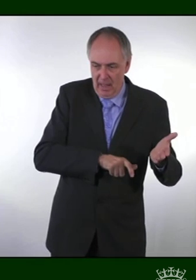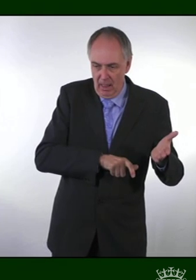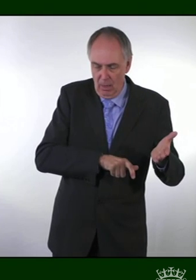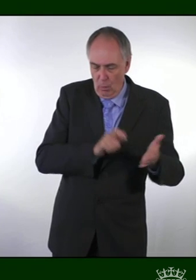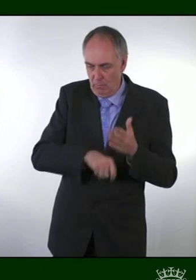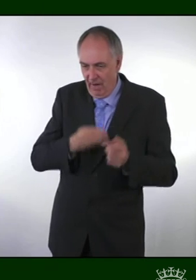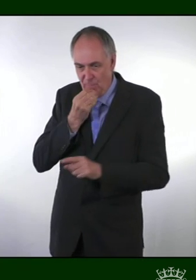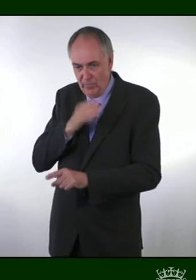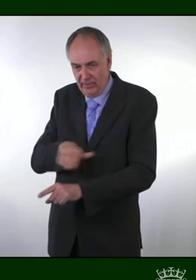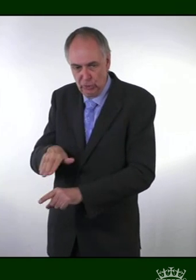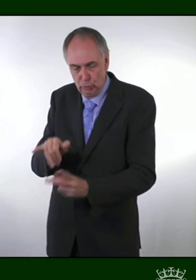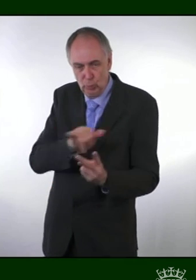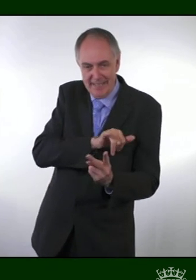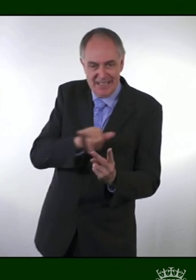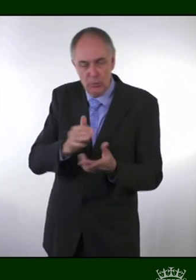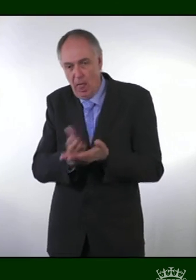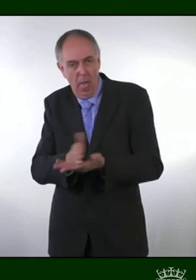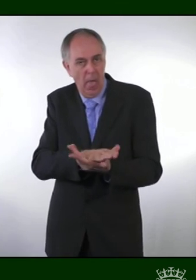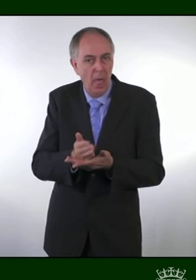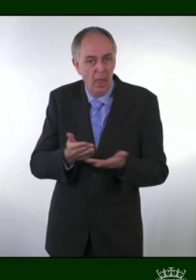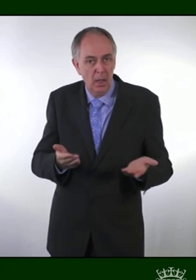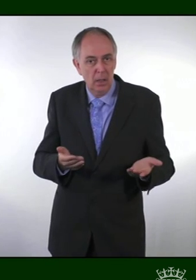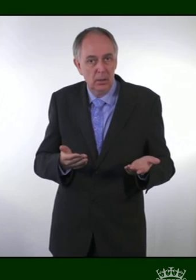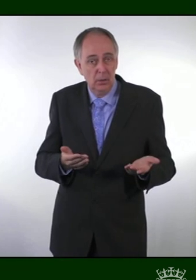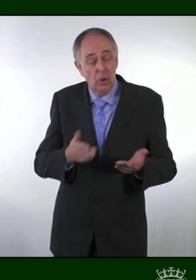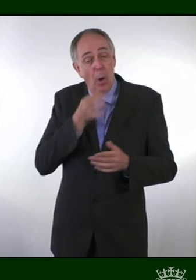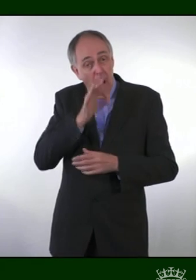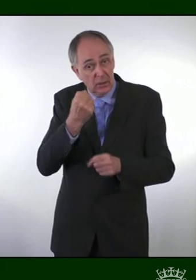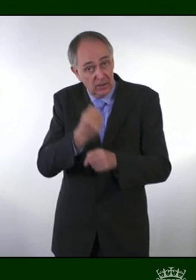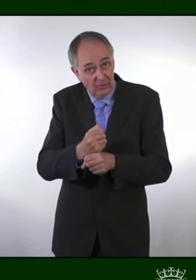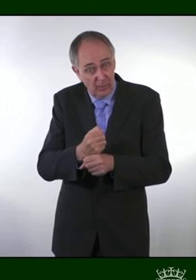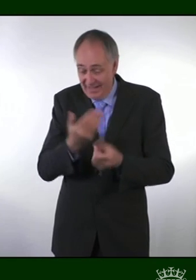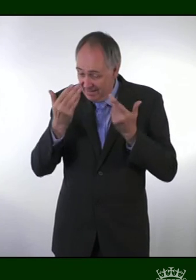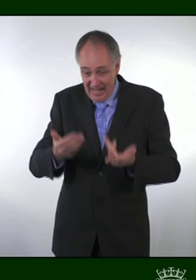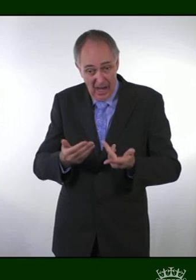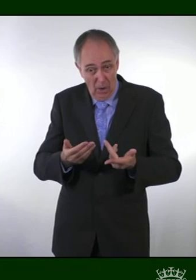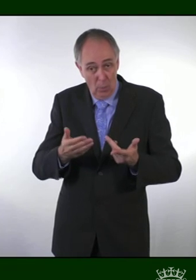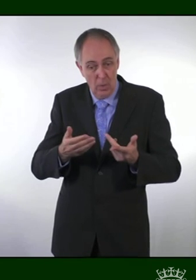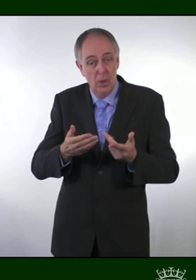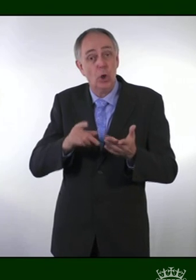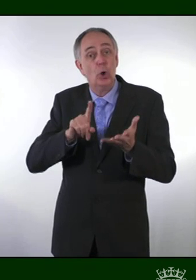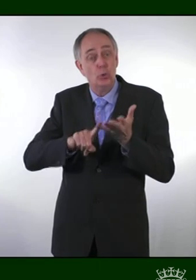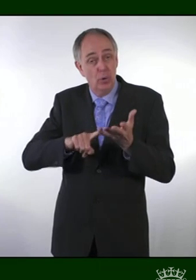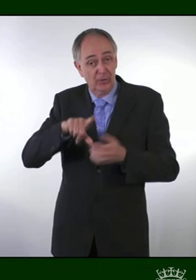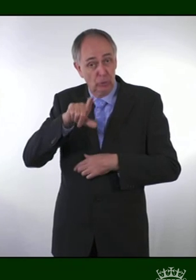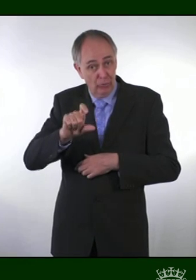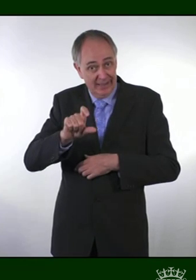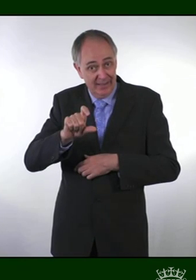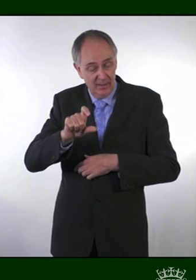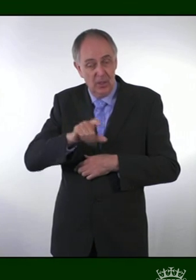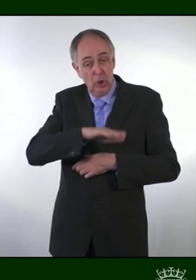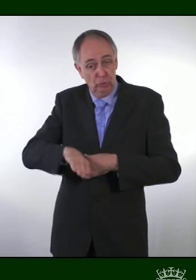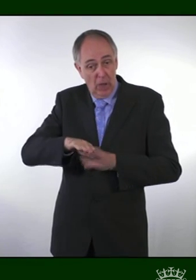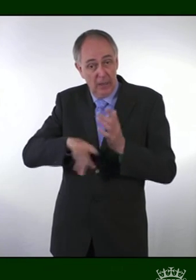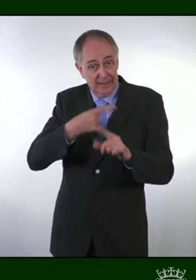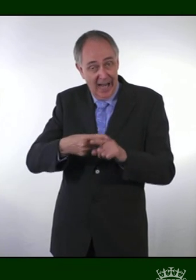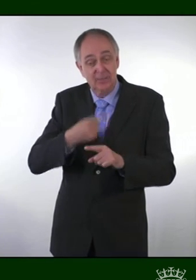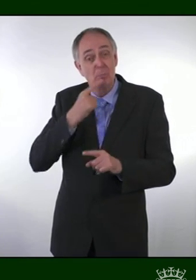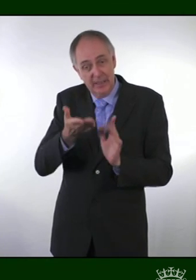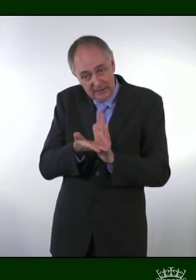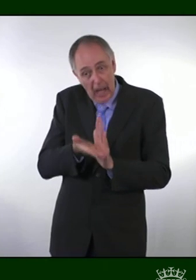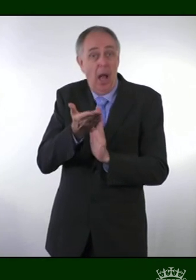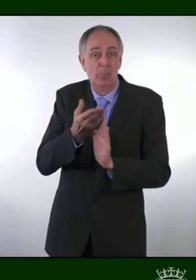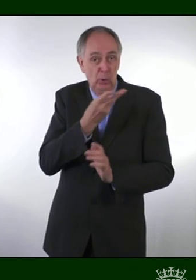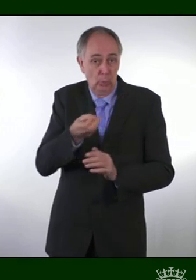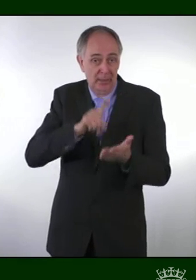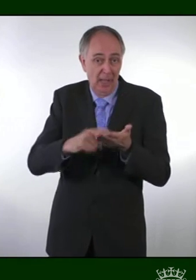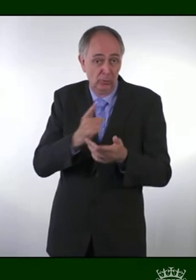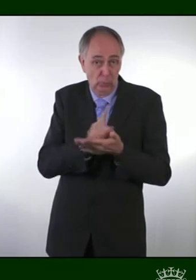Will the Prime Minister now immediately uplift the child element of universal credit and child tax credit by £20 per week?